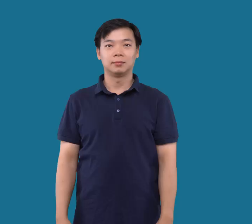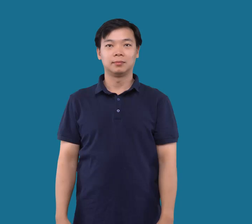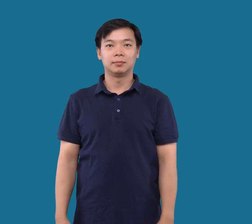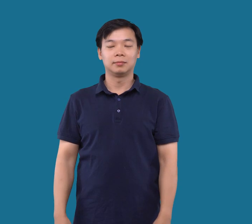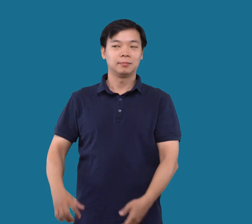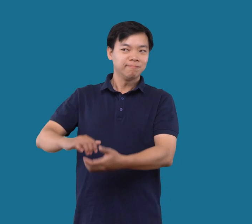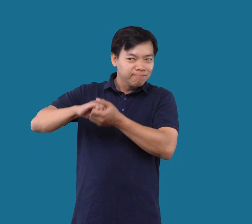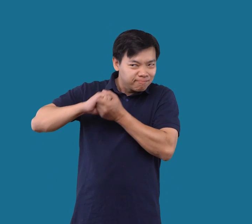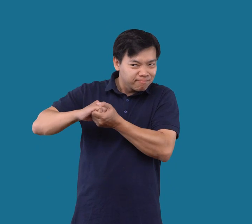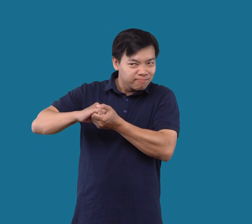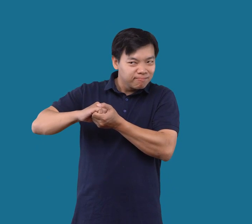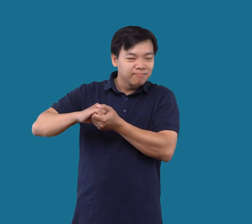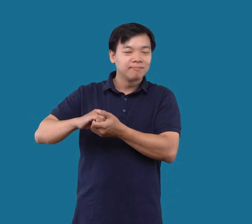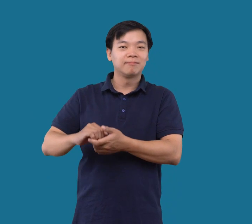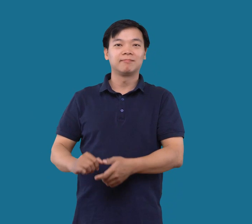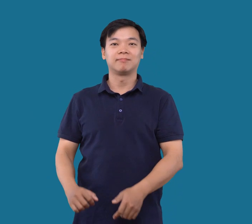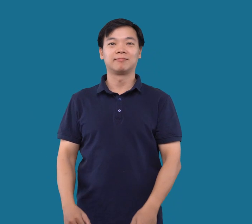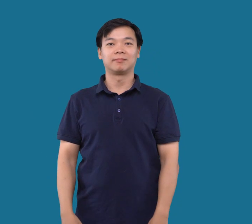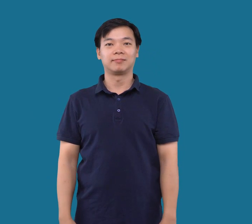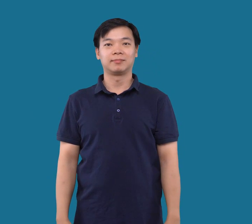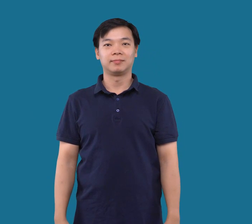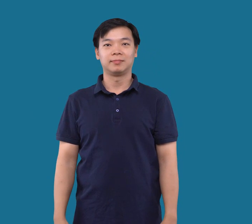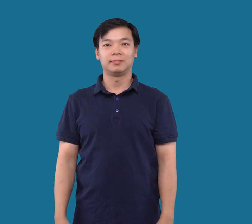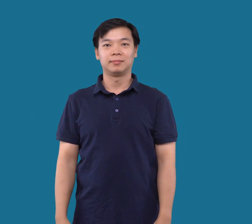chặt chẽ